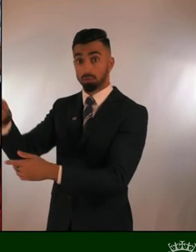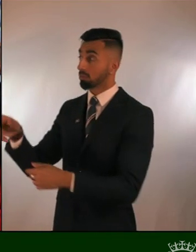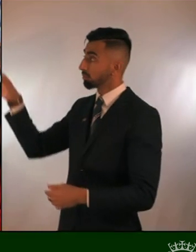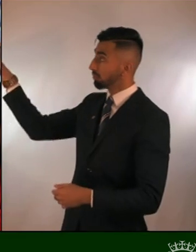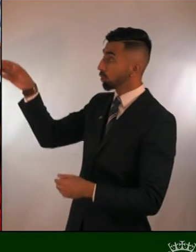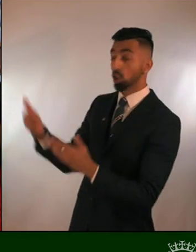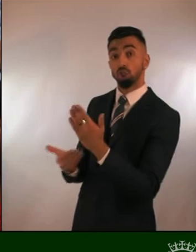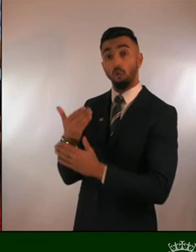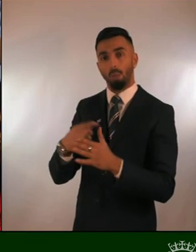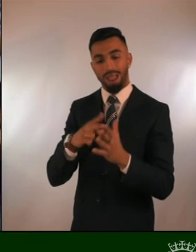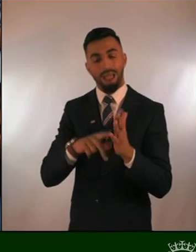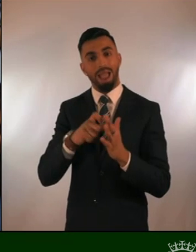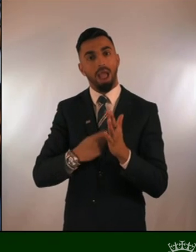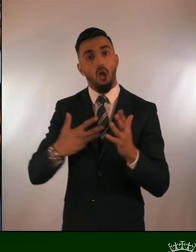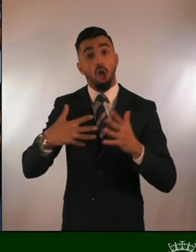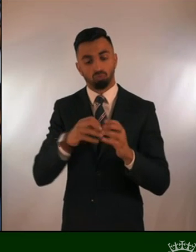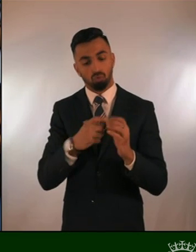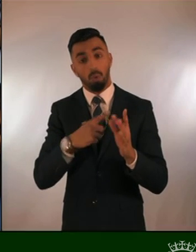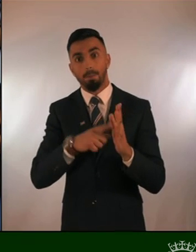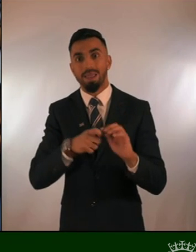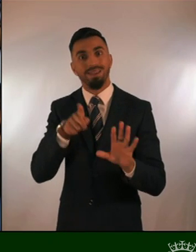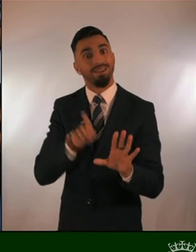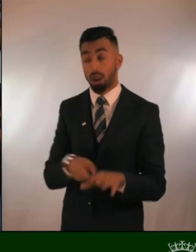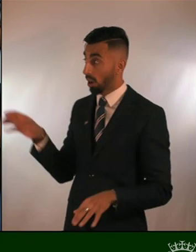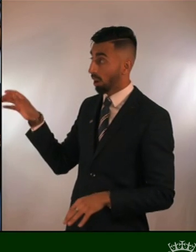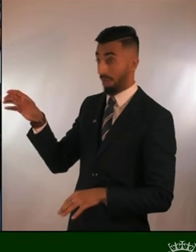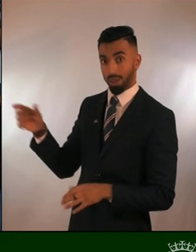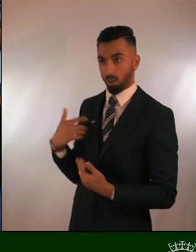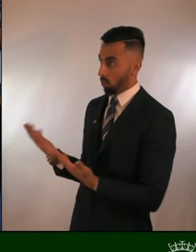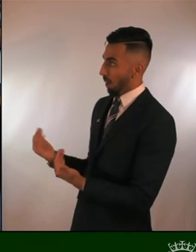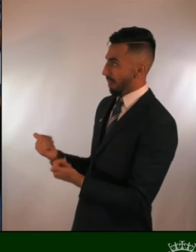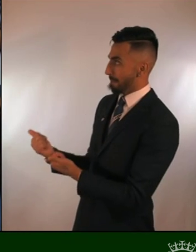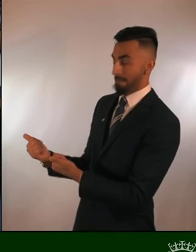Let me turn now to the fiscal forecasts.